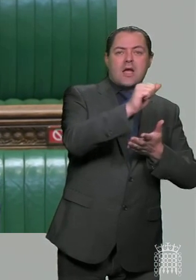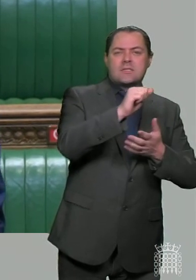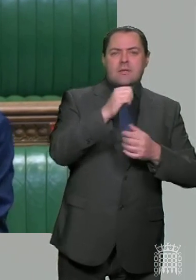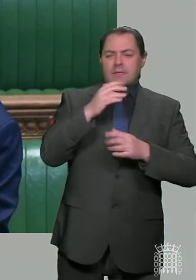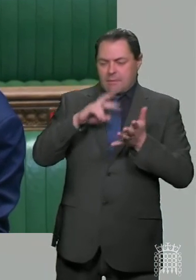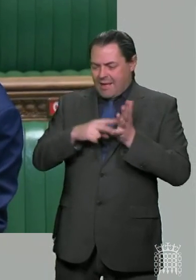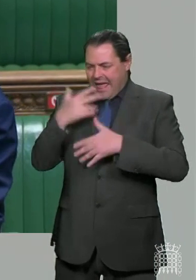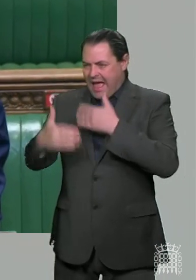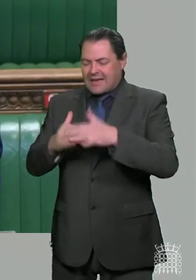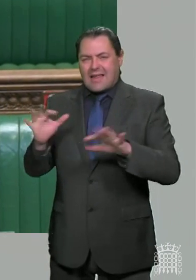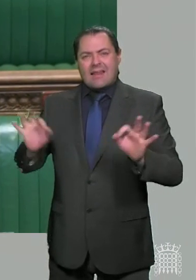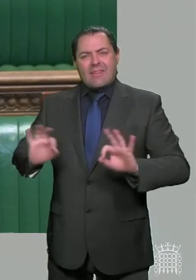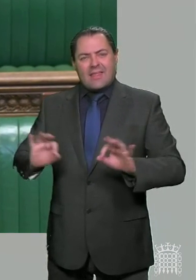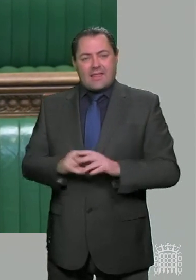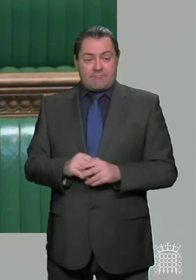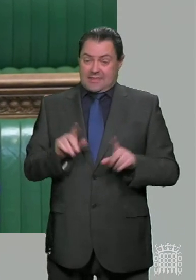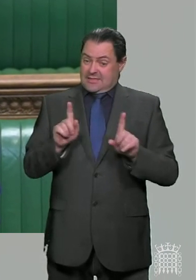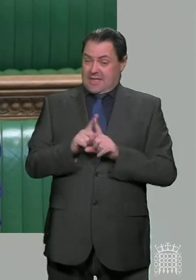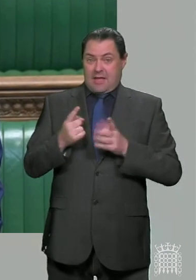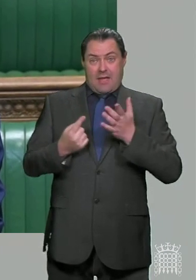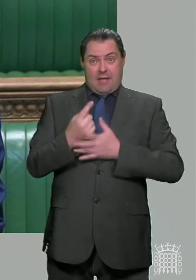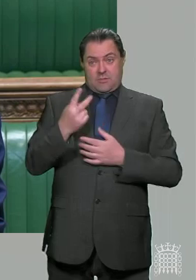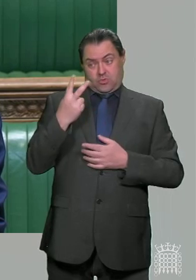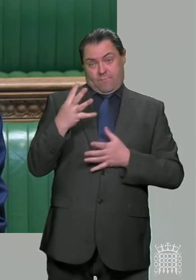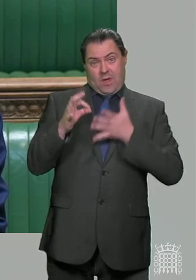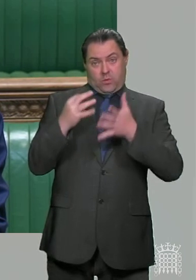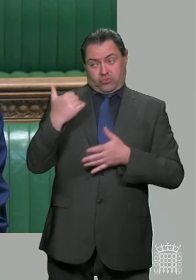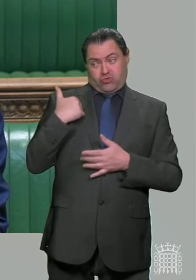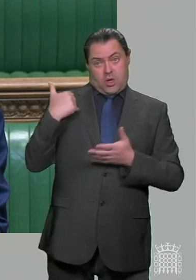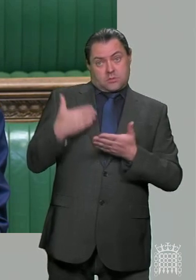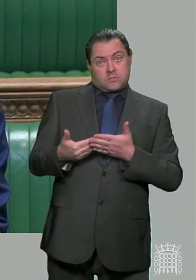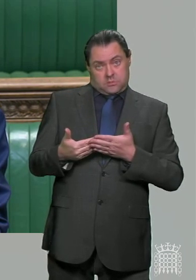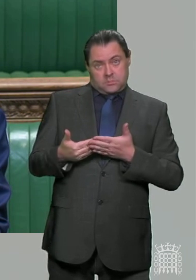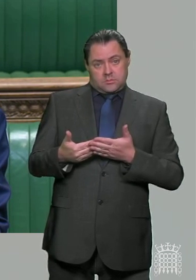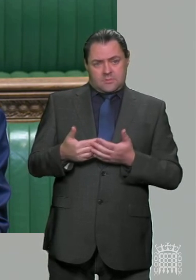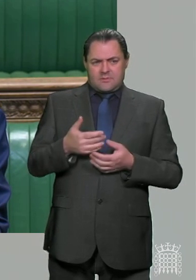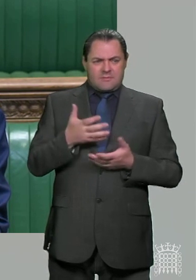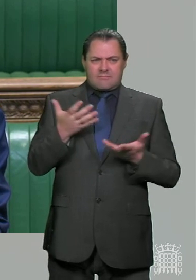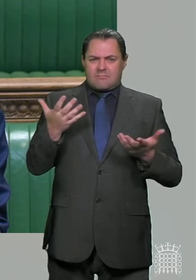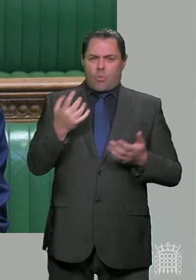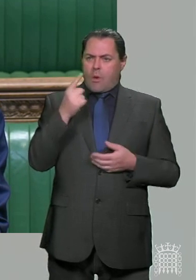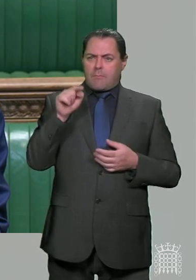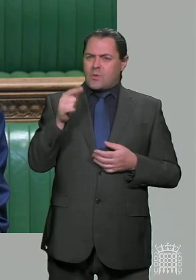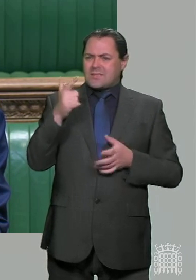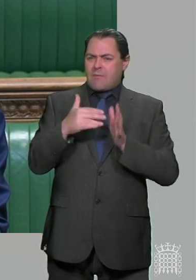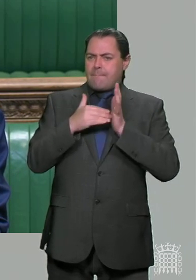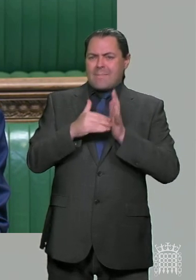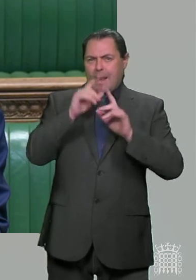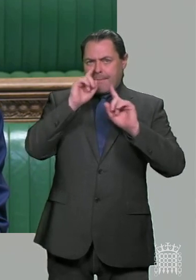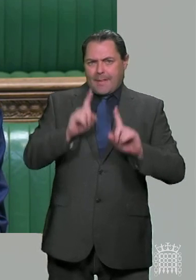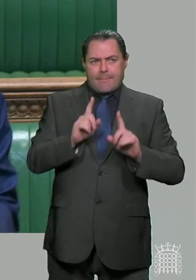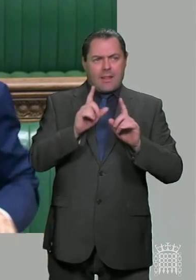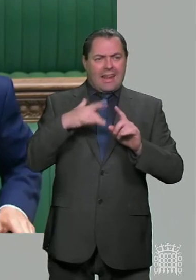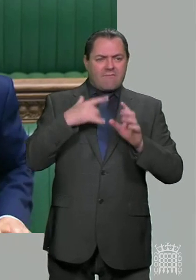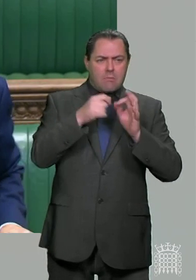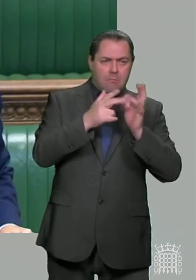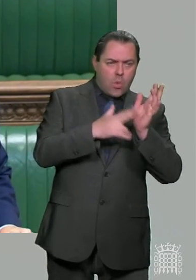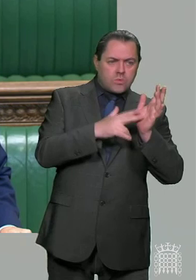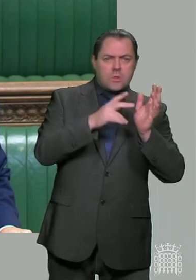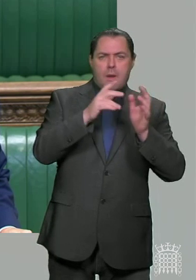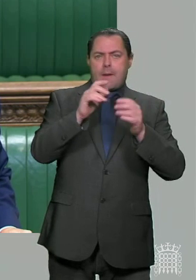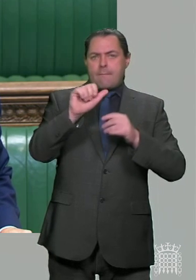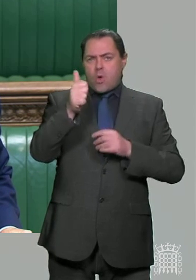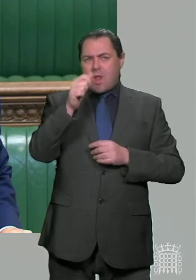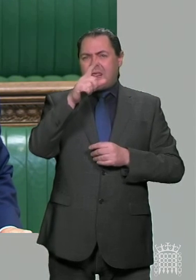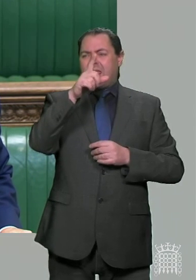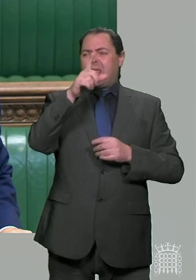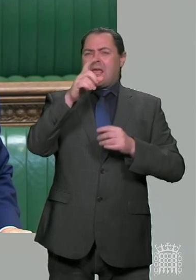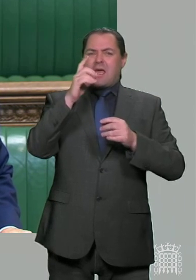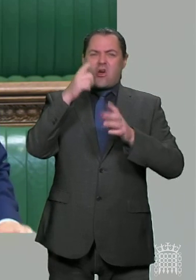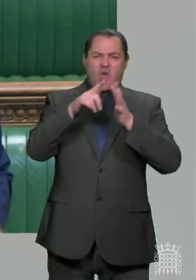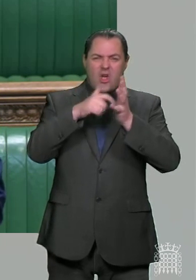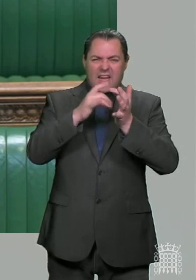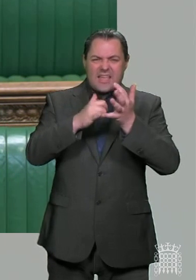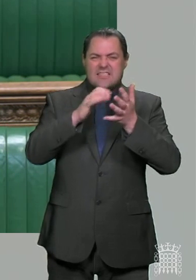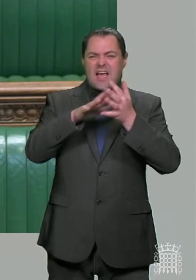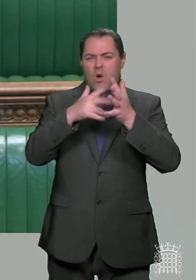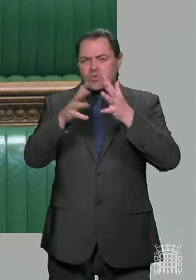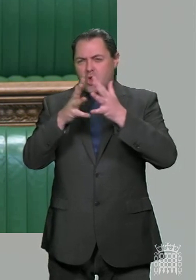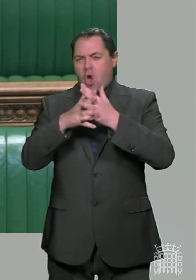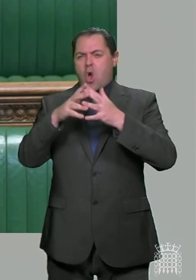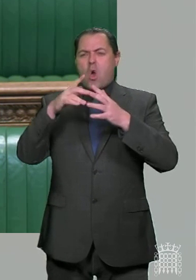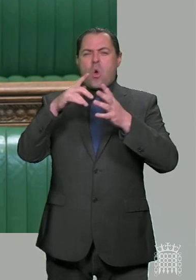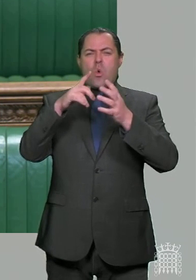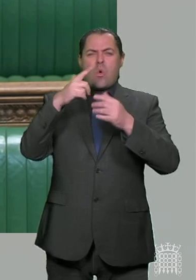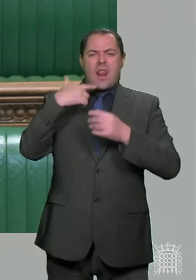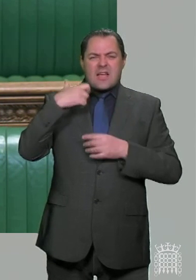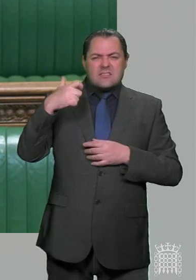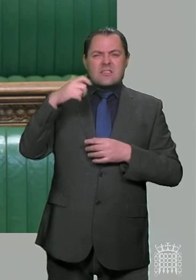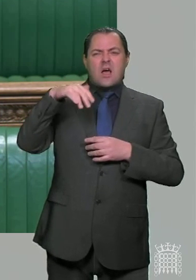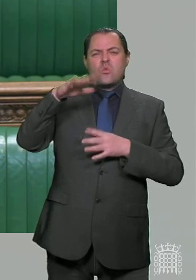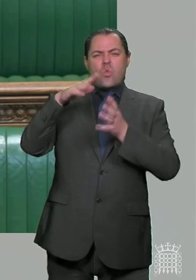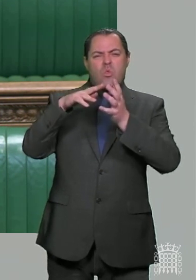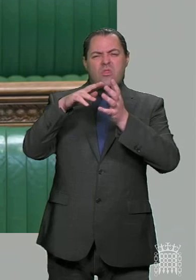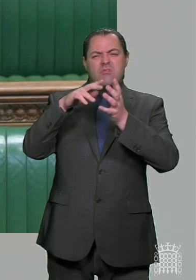In the last 24 hours, we have seen the same mistakes made again, with the ridiculous way 1.7 million people in Bolton, Burnley, Bedford, Blackburn, Kirklees, Hounslow, Leicester and North Tyneside have been treated.